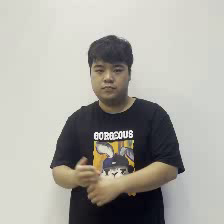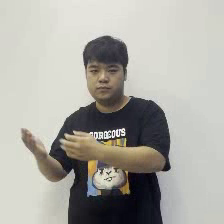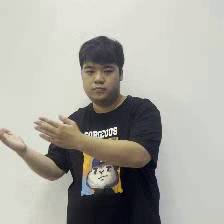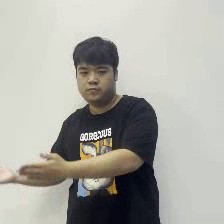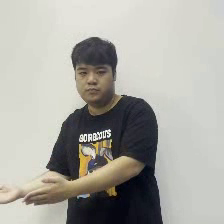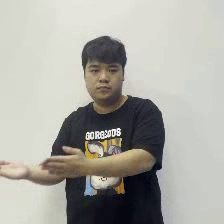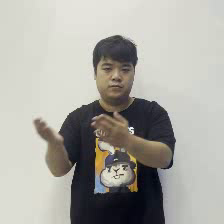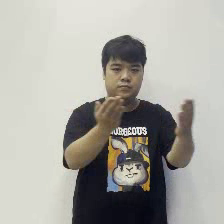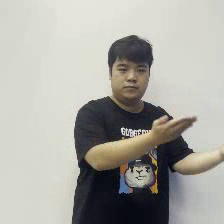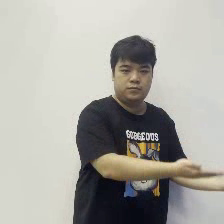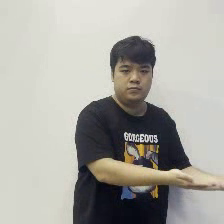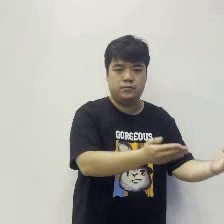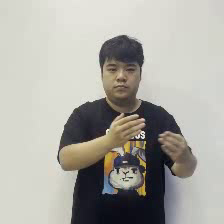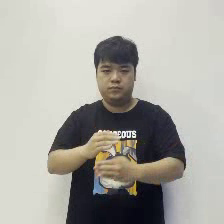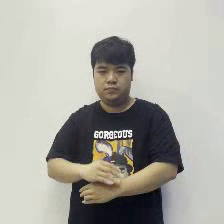Mời vào